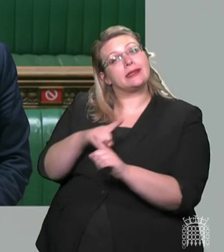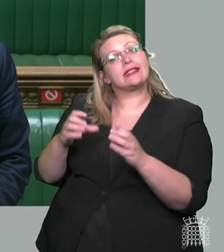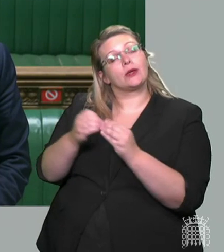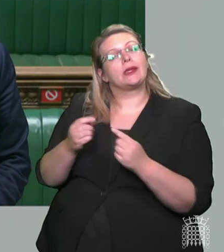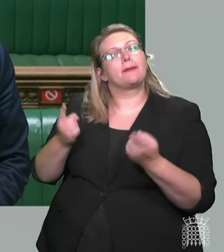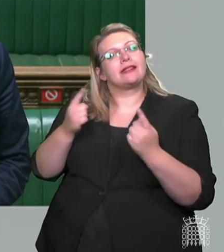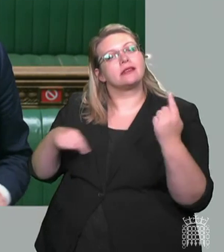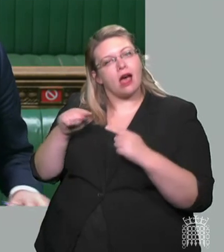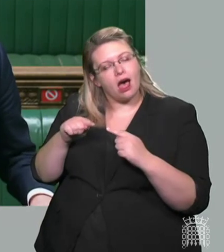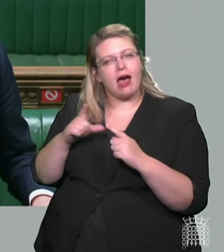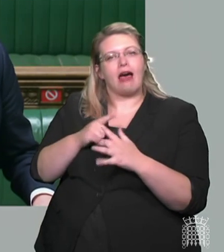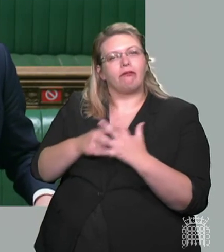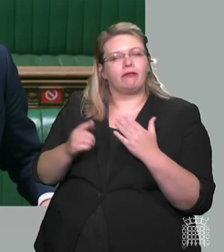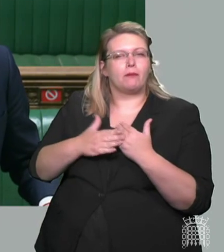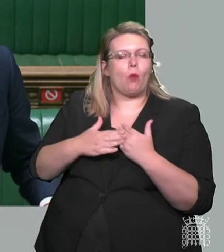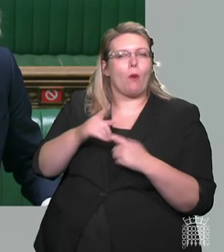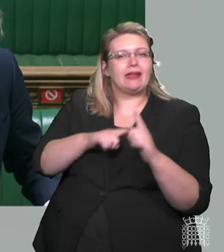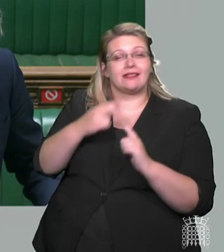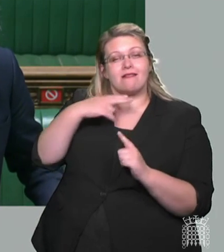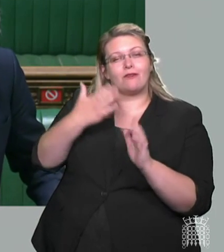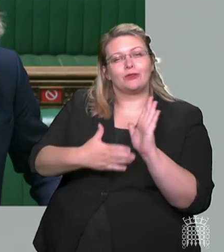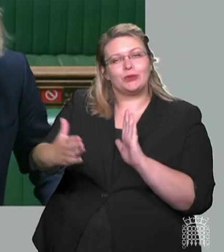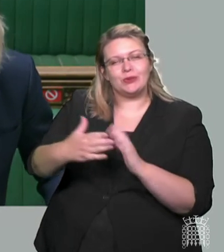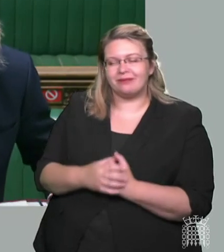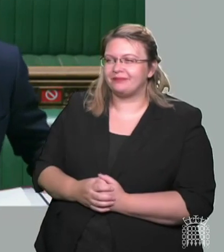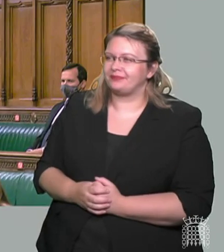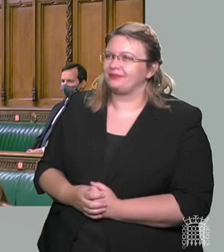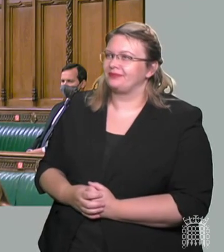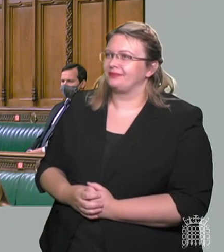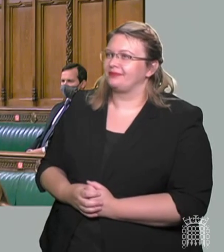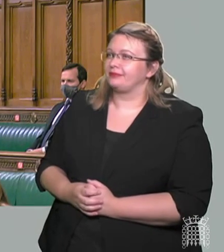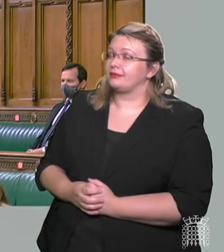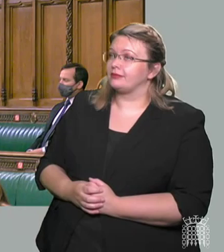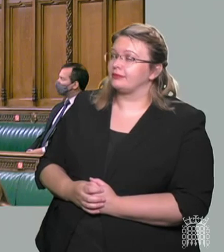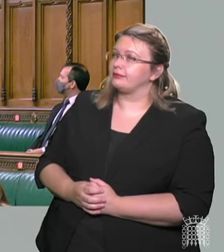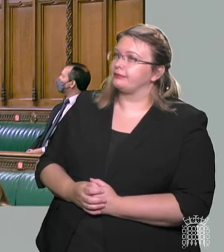In addition to my duties in this House, I shall have further such meetings later today.